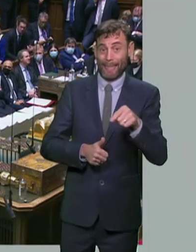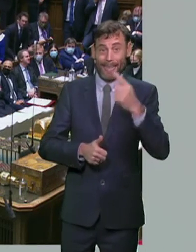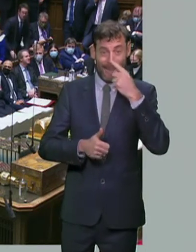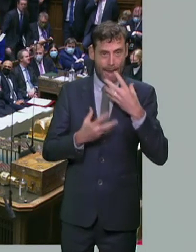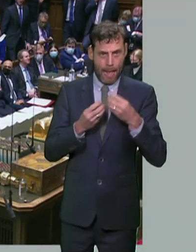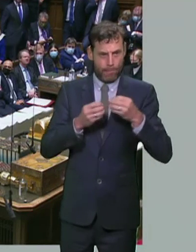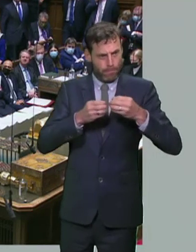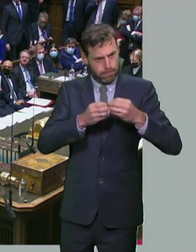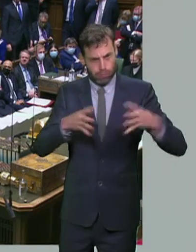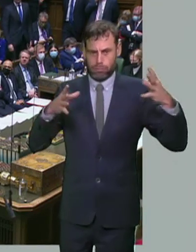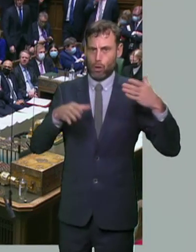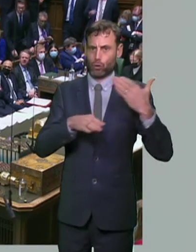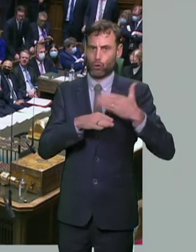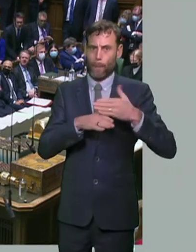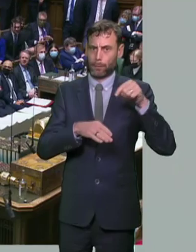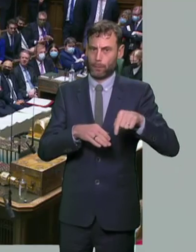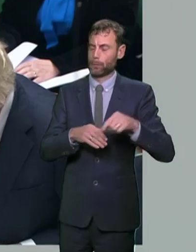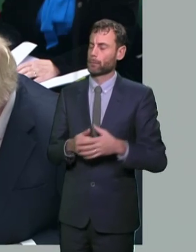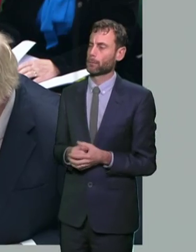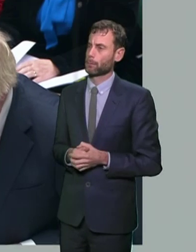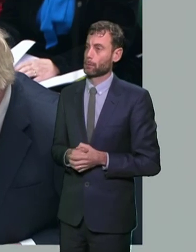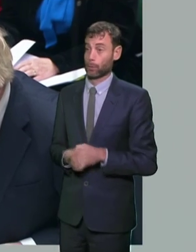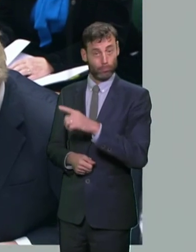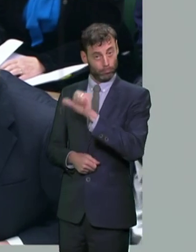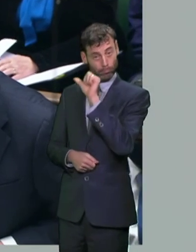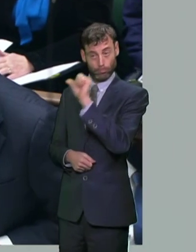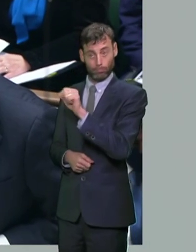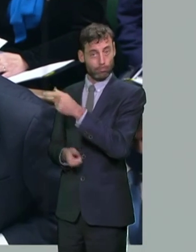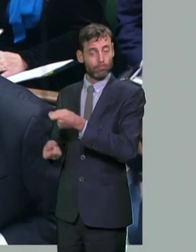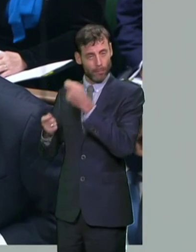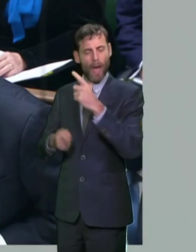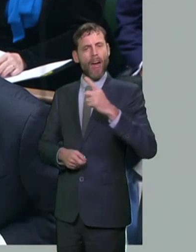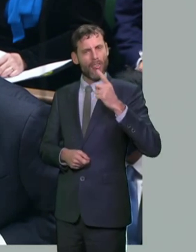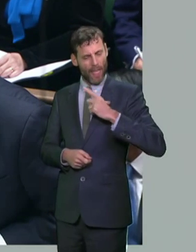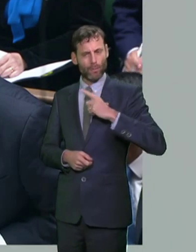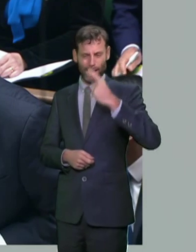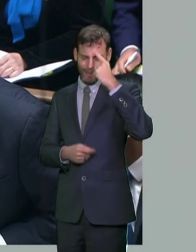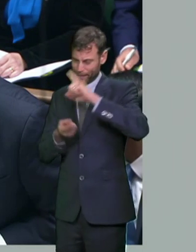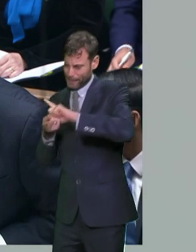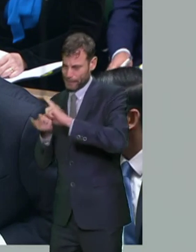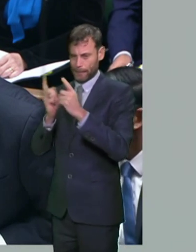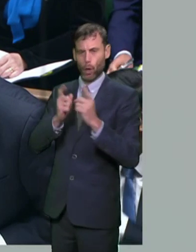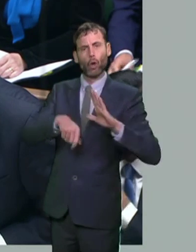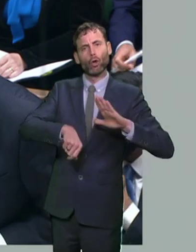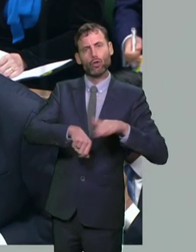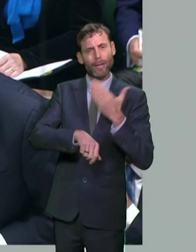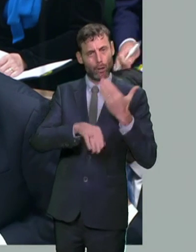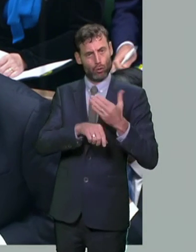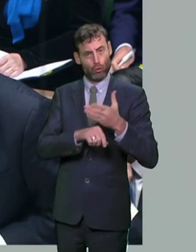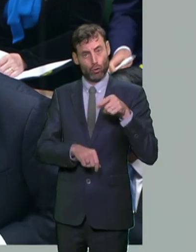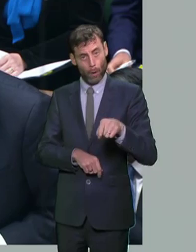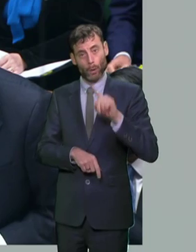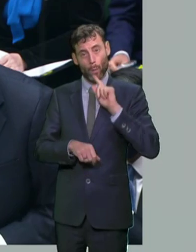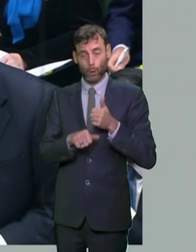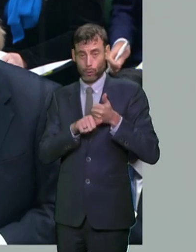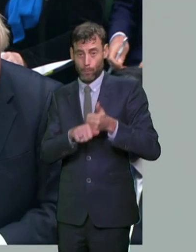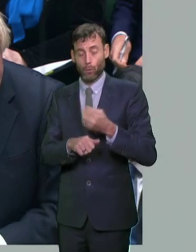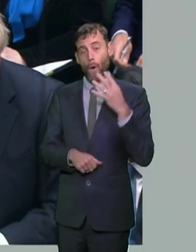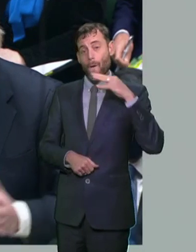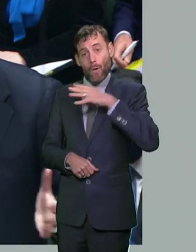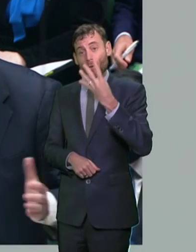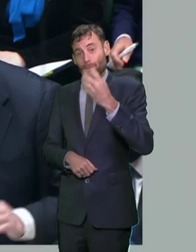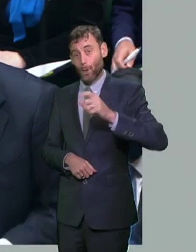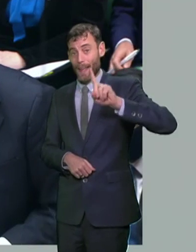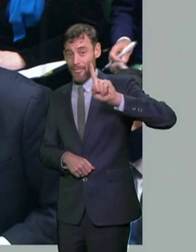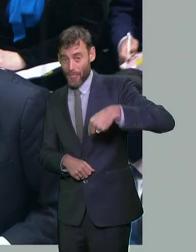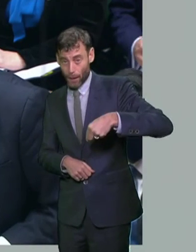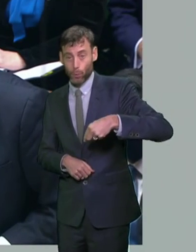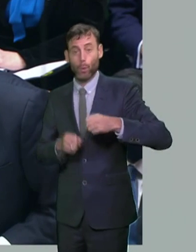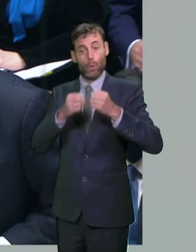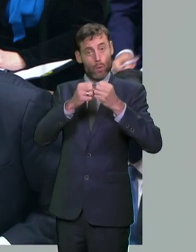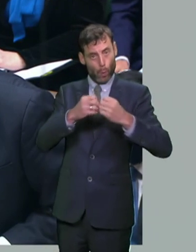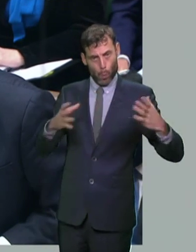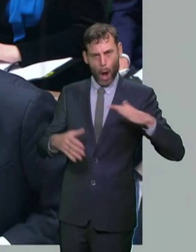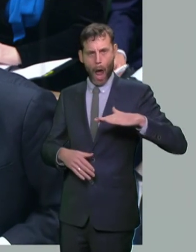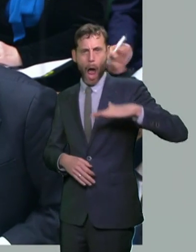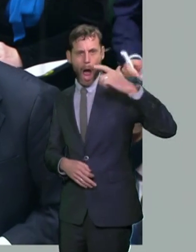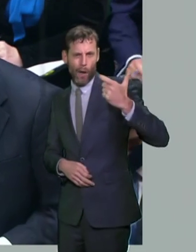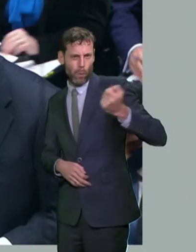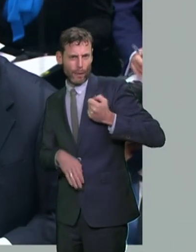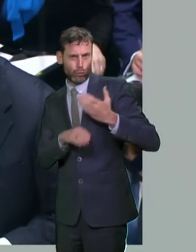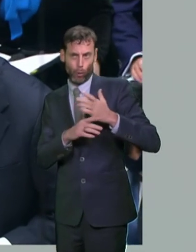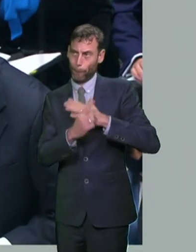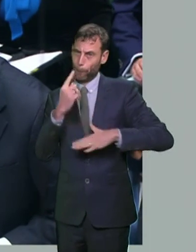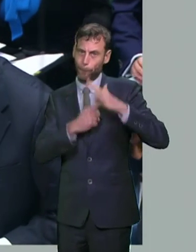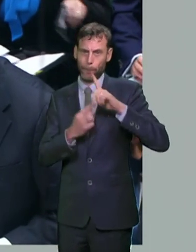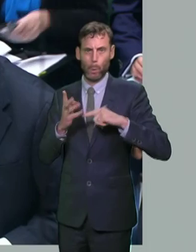I totally agree with my right honourable Friend, who is right about this and many other things. That is why our transition to green jobs is supporting 440,000 new green high-wage, high-skill jobs across the UK.